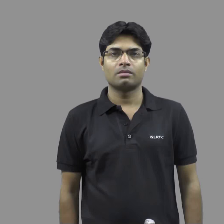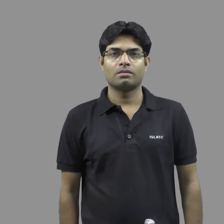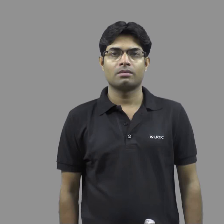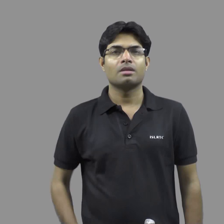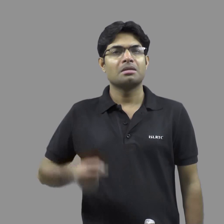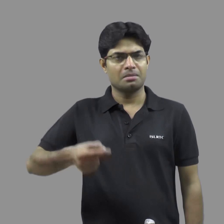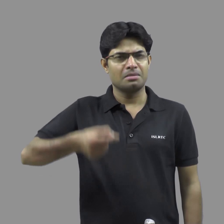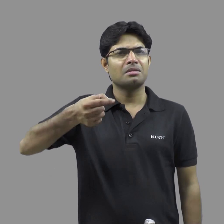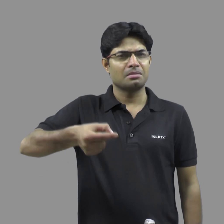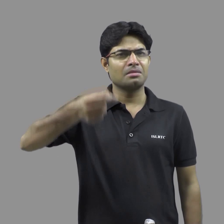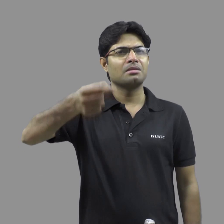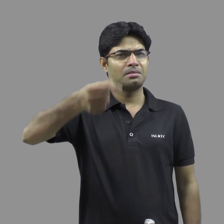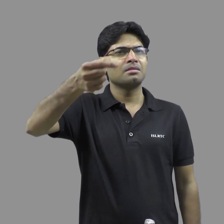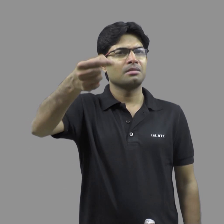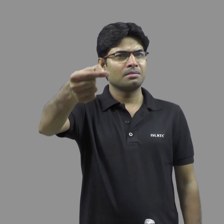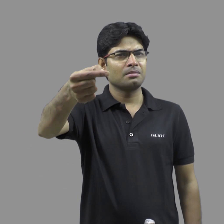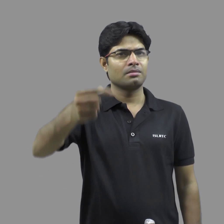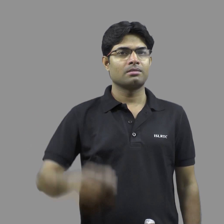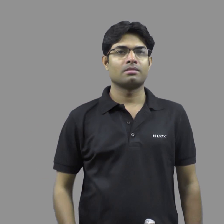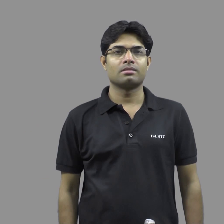Often